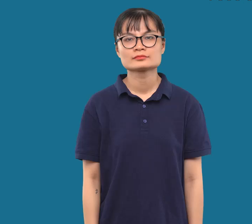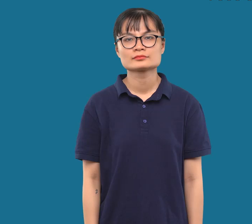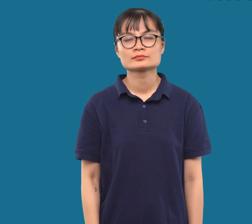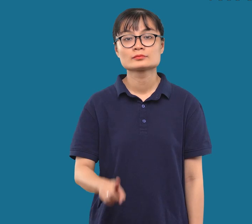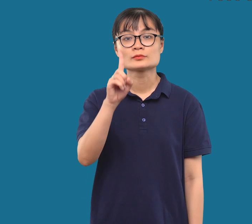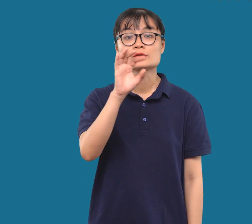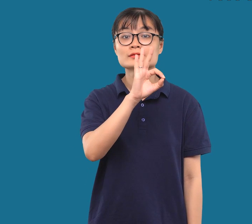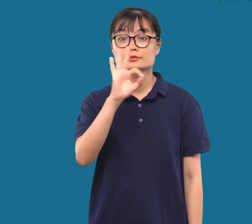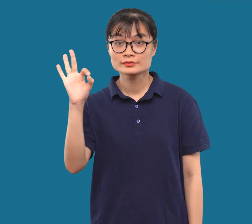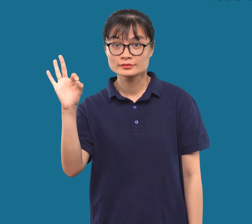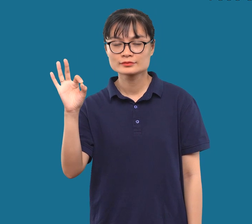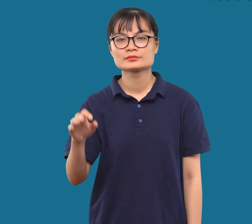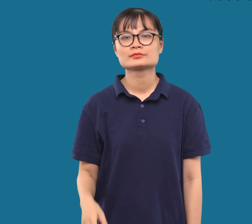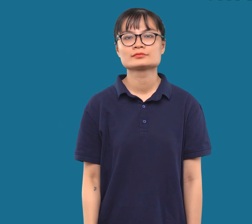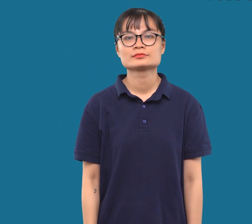1 000 000 (một triệu)